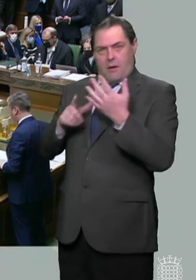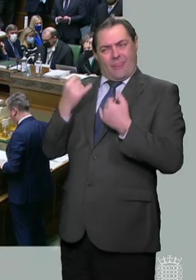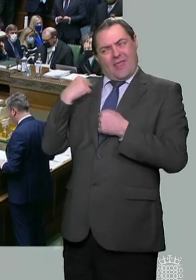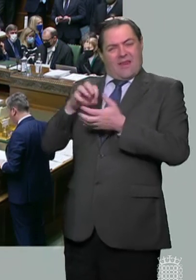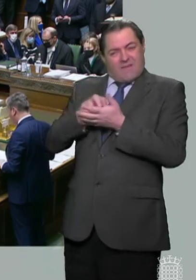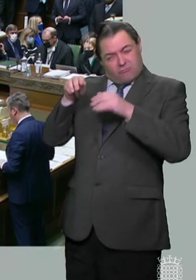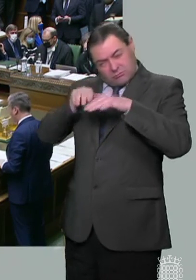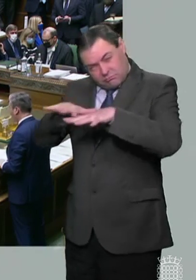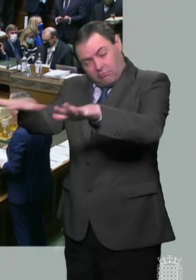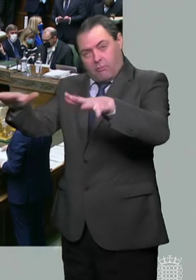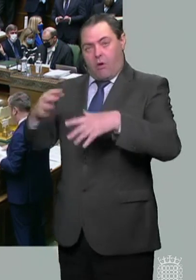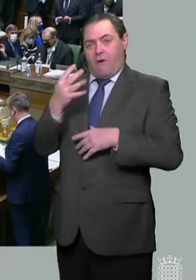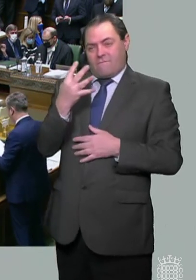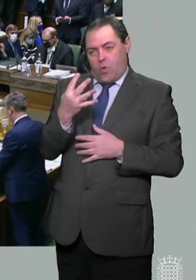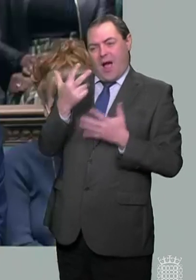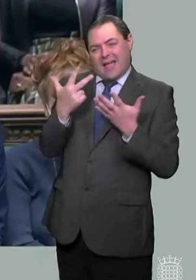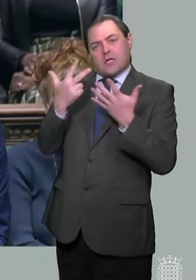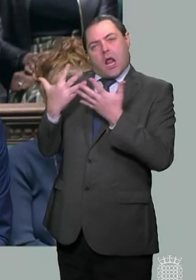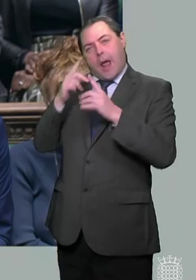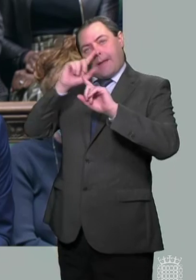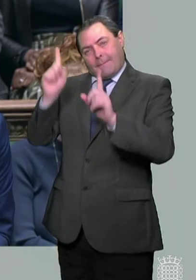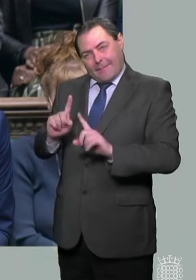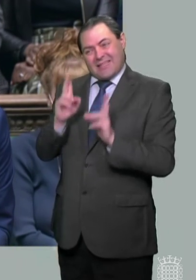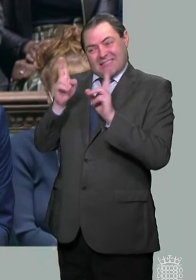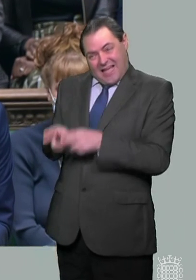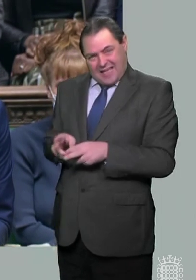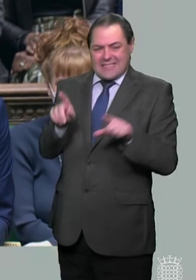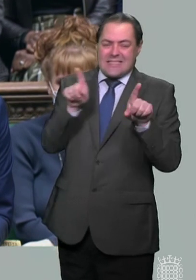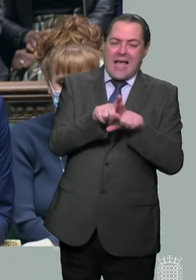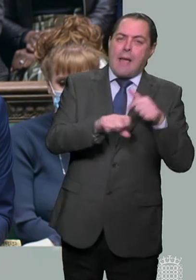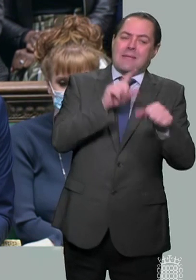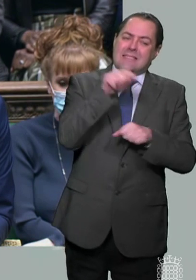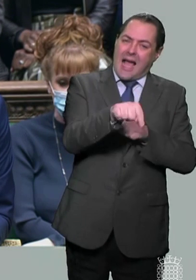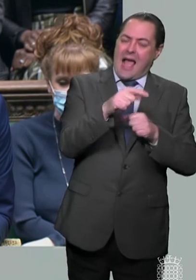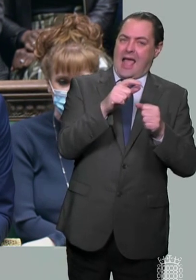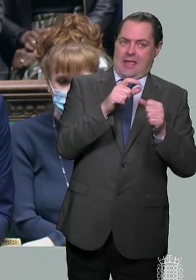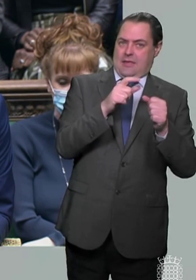Four hundred and eighty nine people died of covid on the day of the Downing Street party.